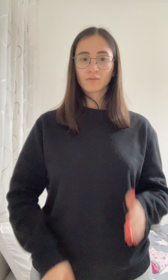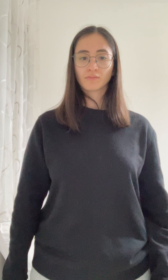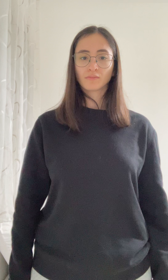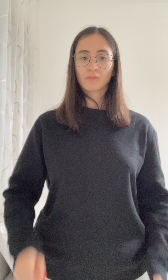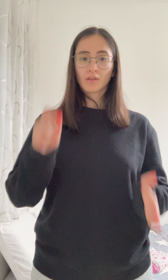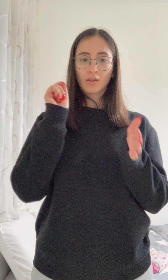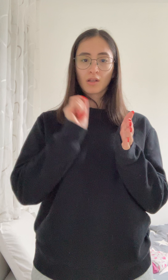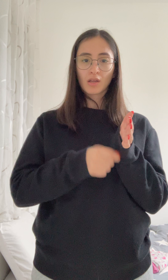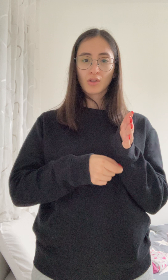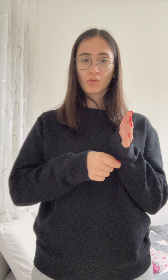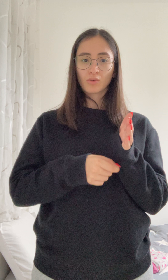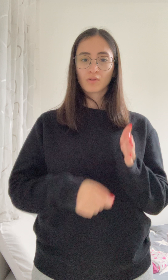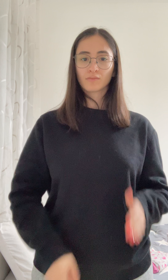לקנות